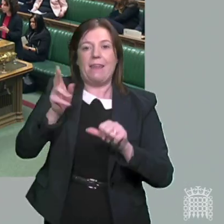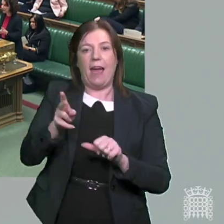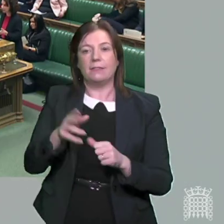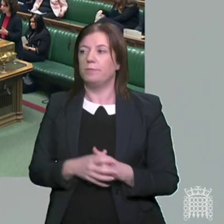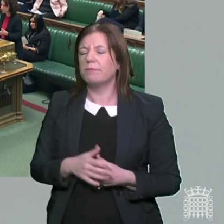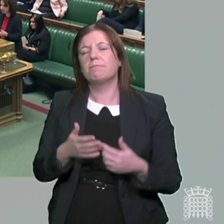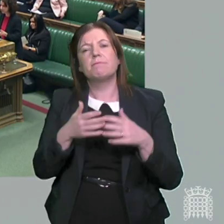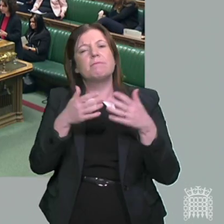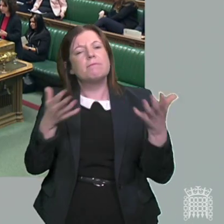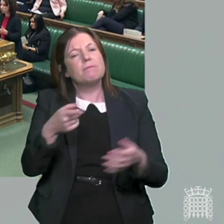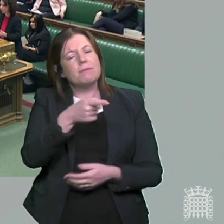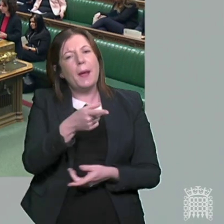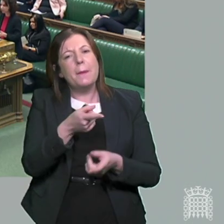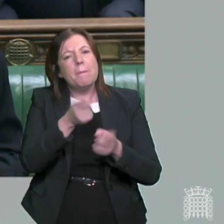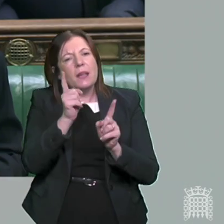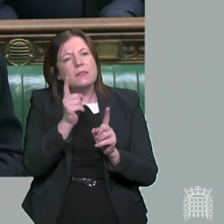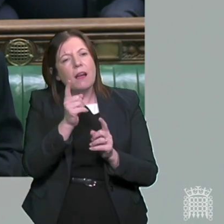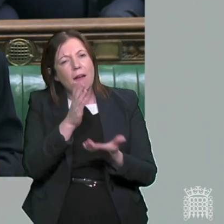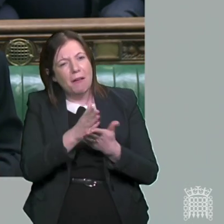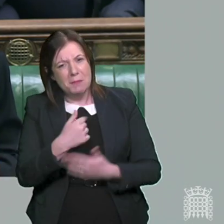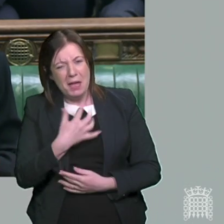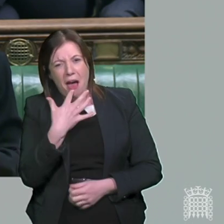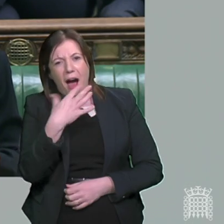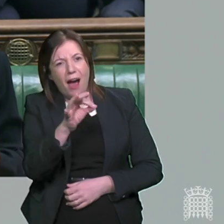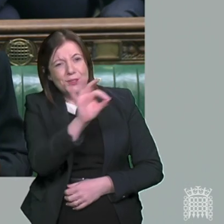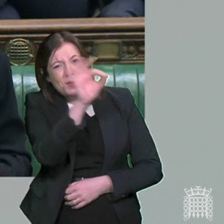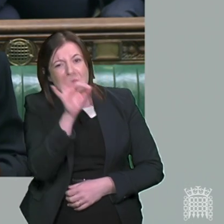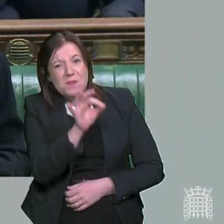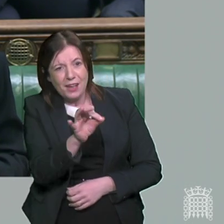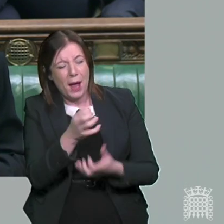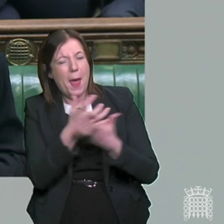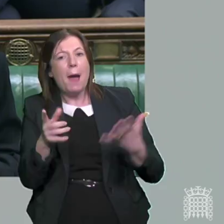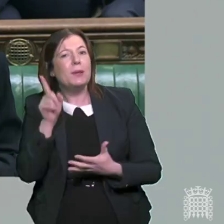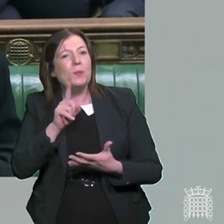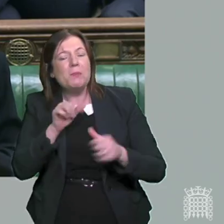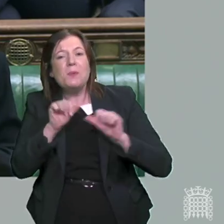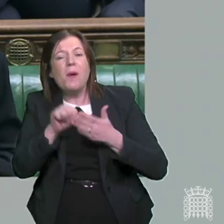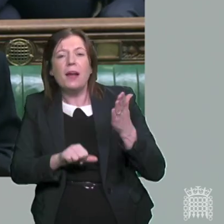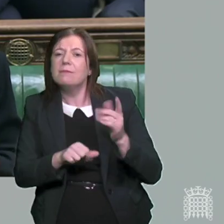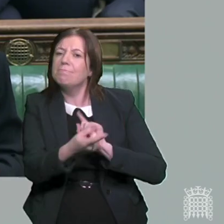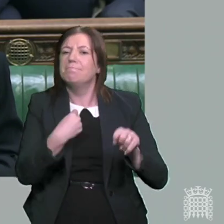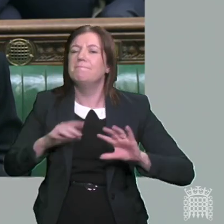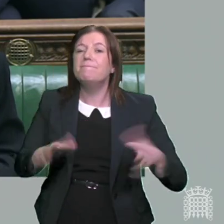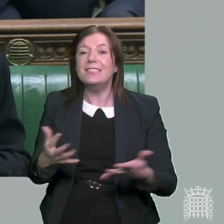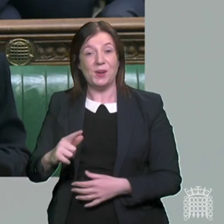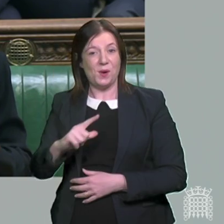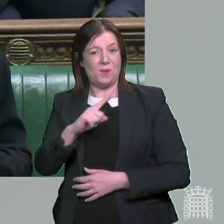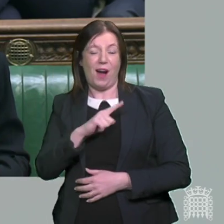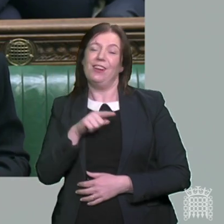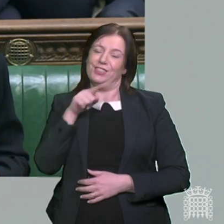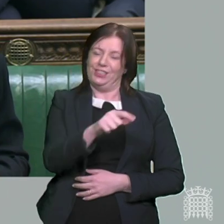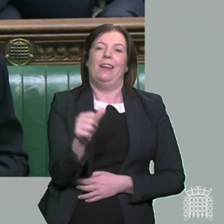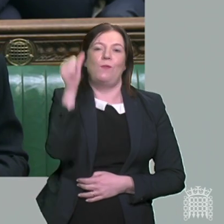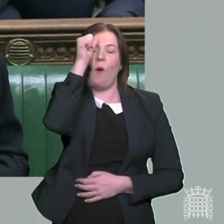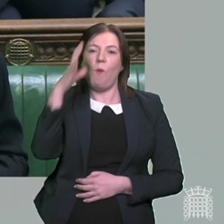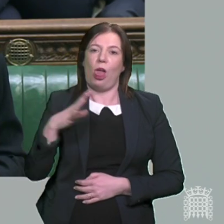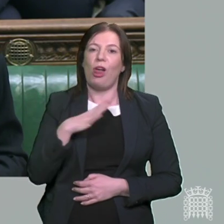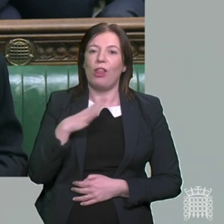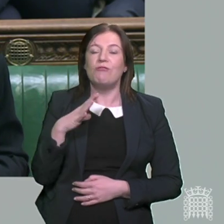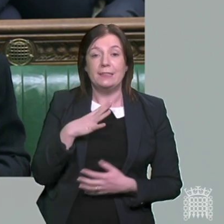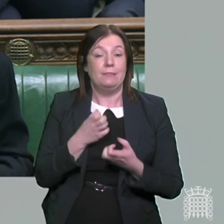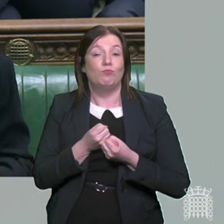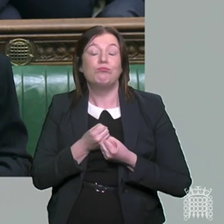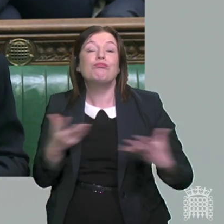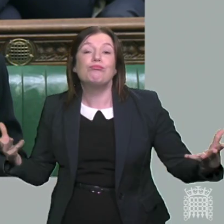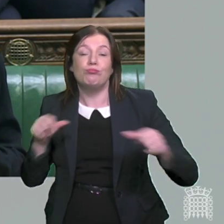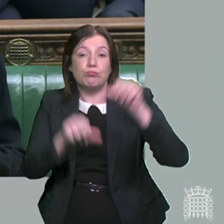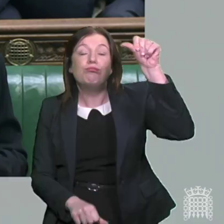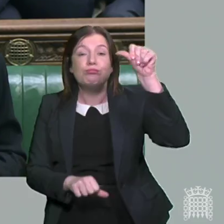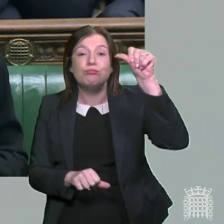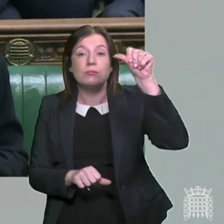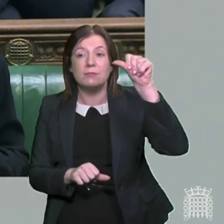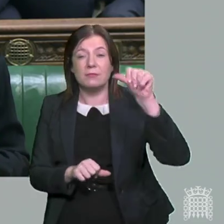I regret that the Minister did not directly answer my question—perhaps it was because she is aware of the appalling scale of the backlog.